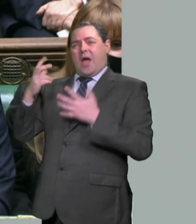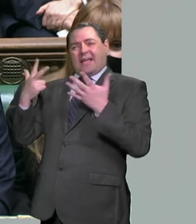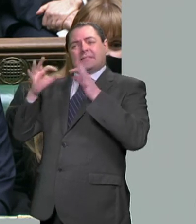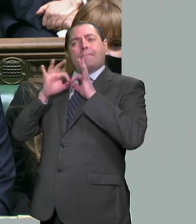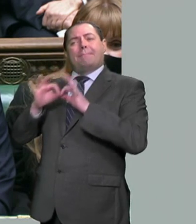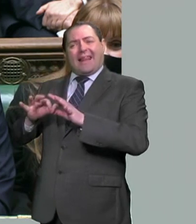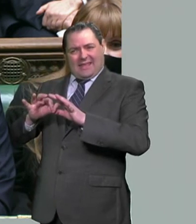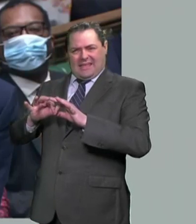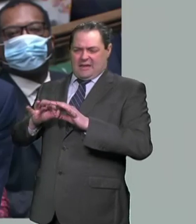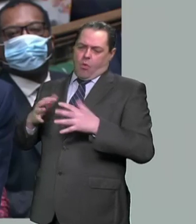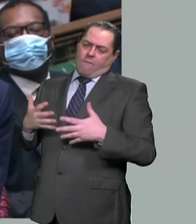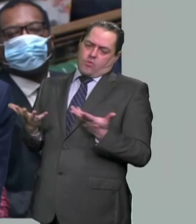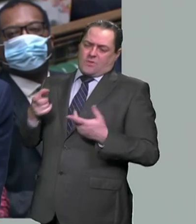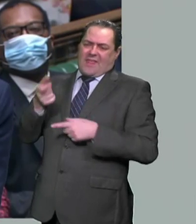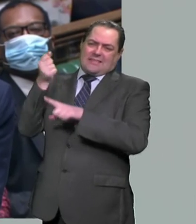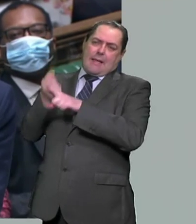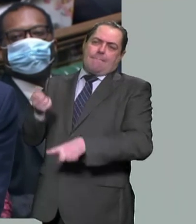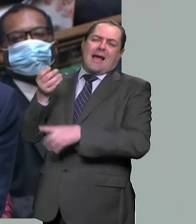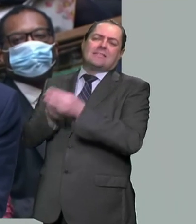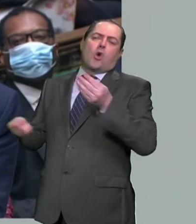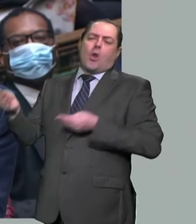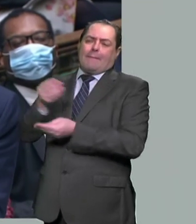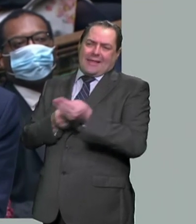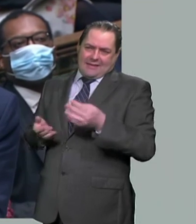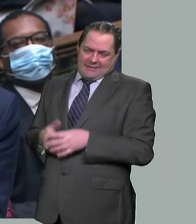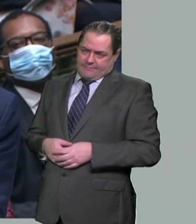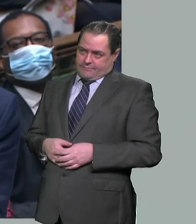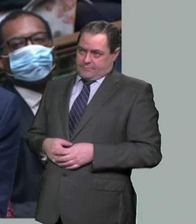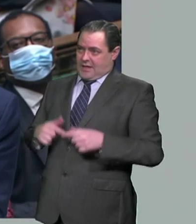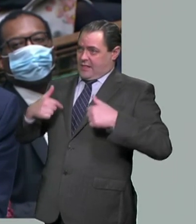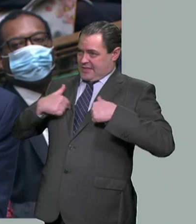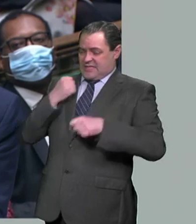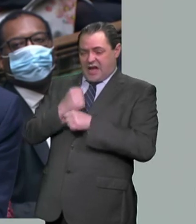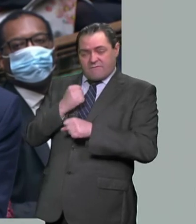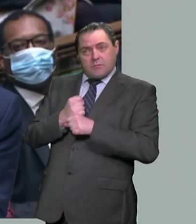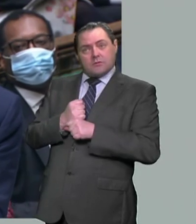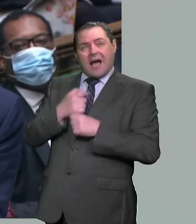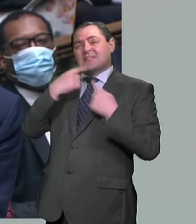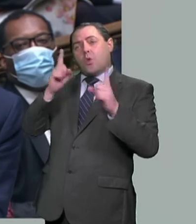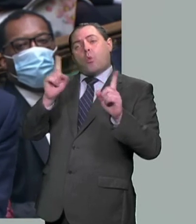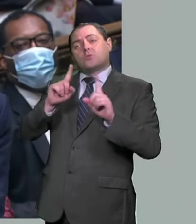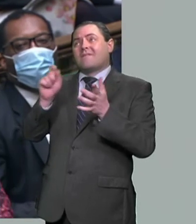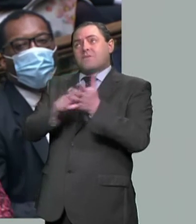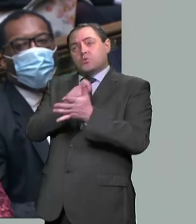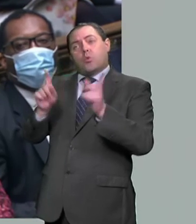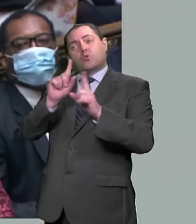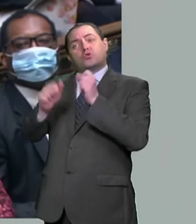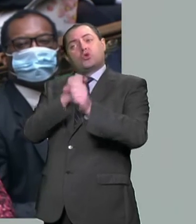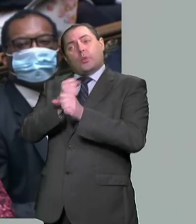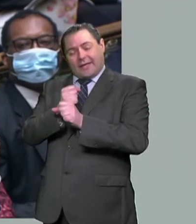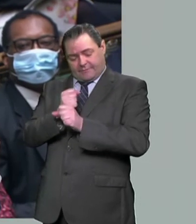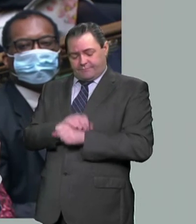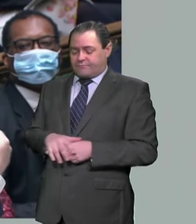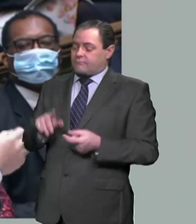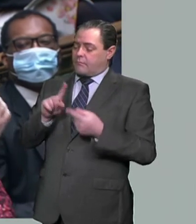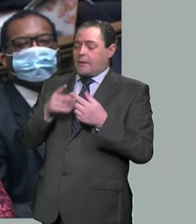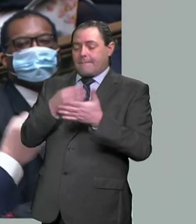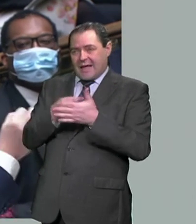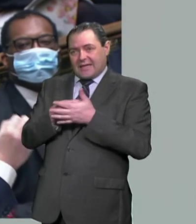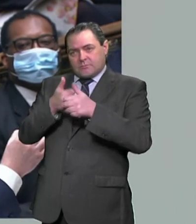Everybody can see the fiscal impacts of that. Shall I tell the House what this Government and this country are voting for, and what we are doing?